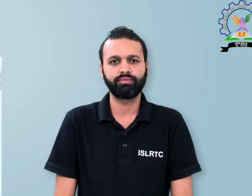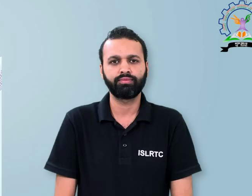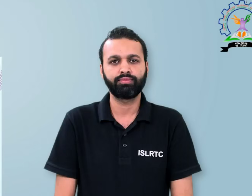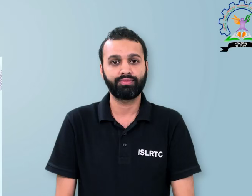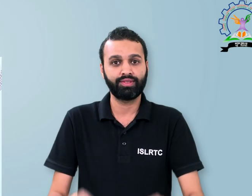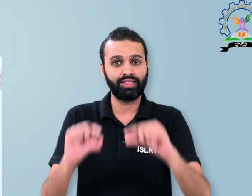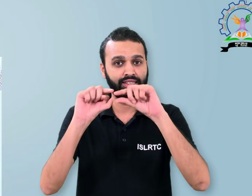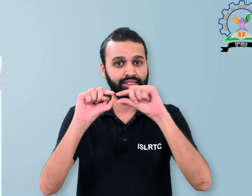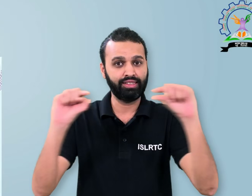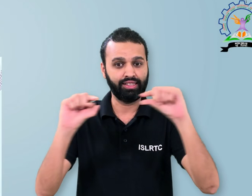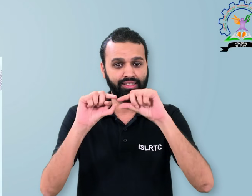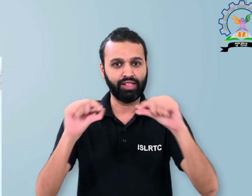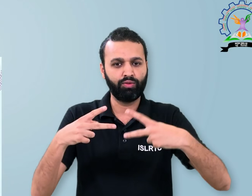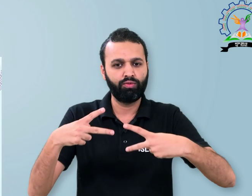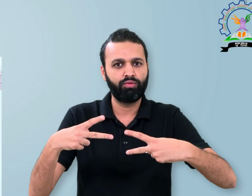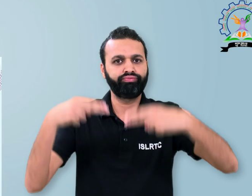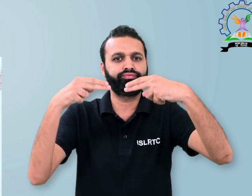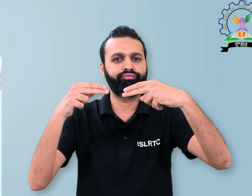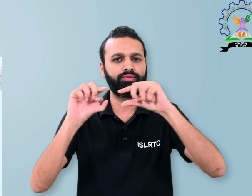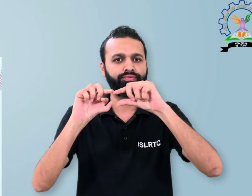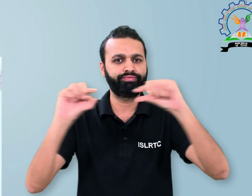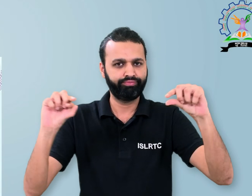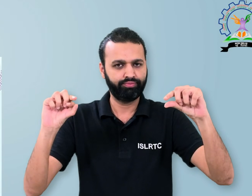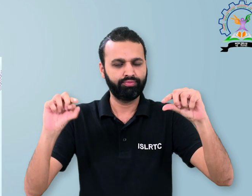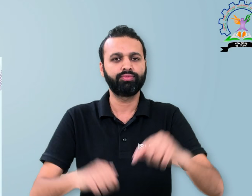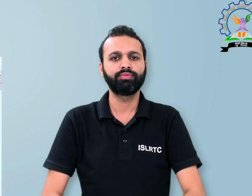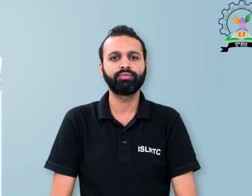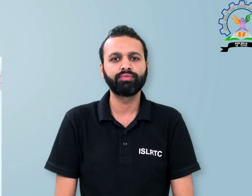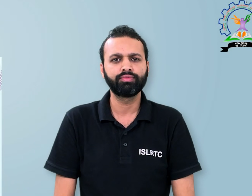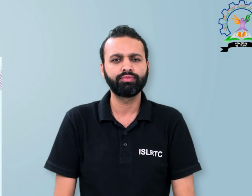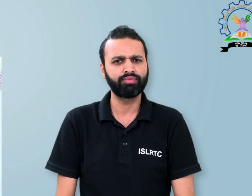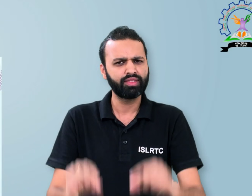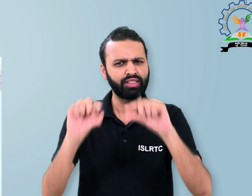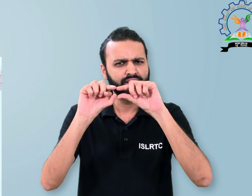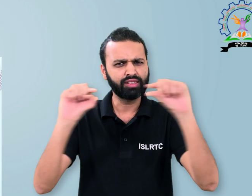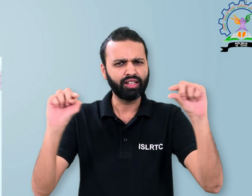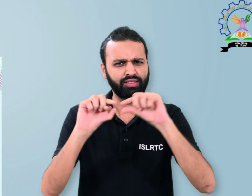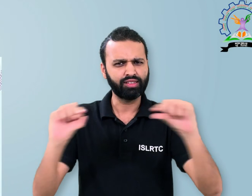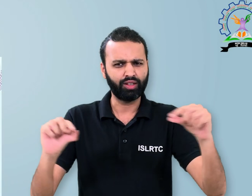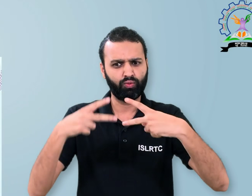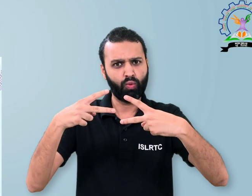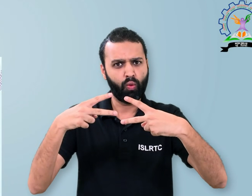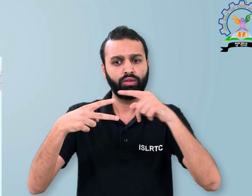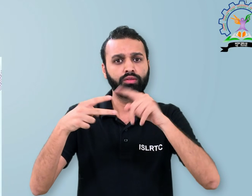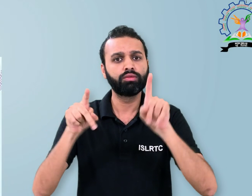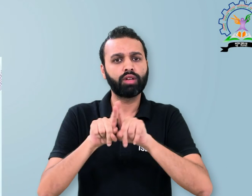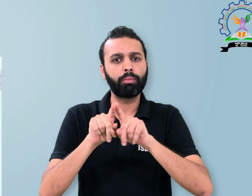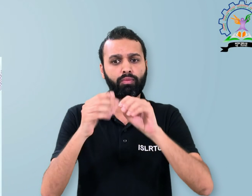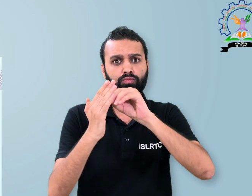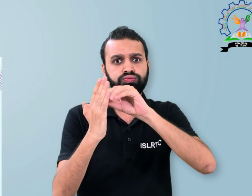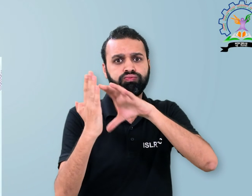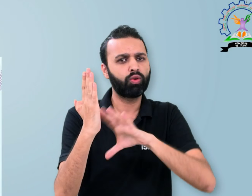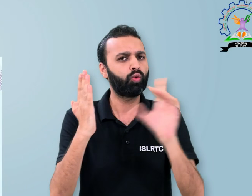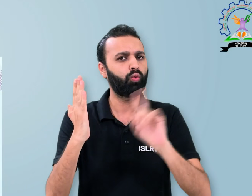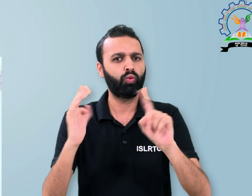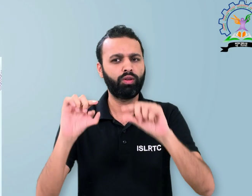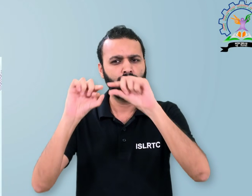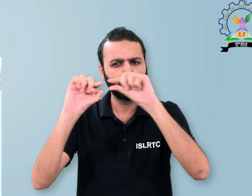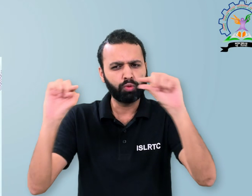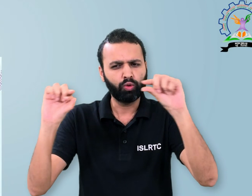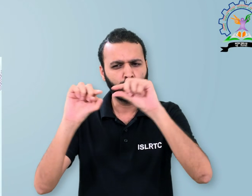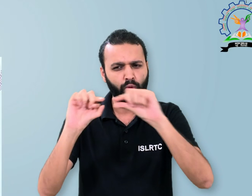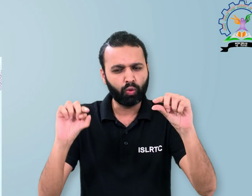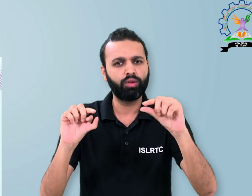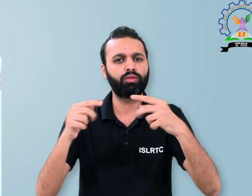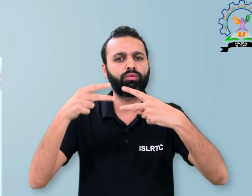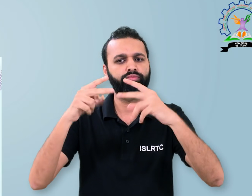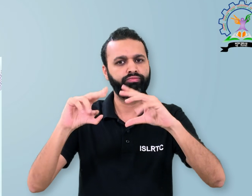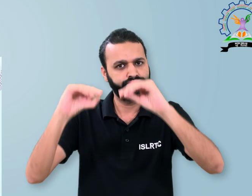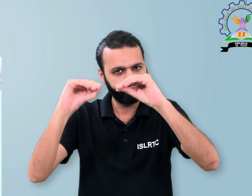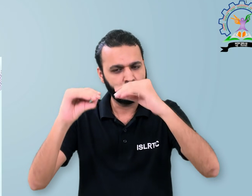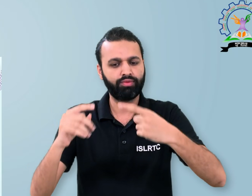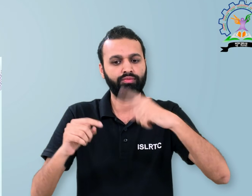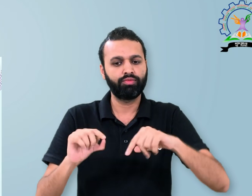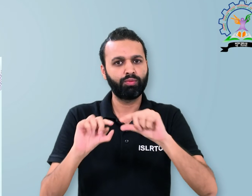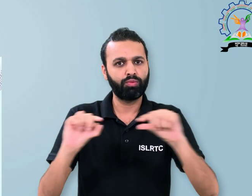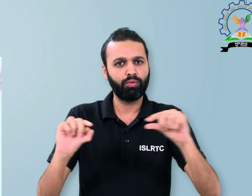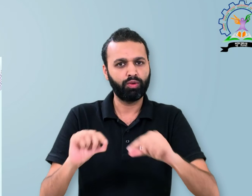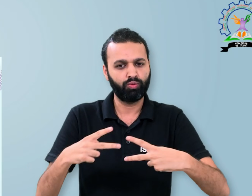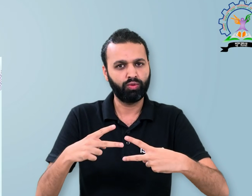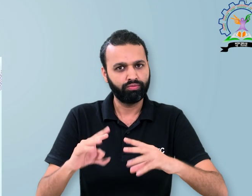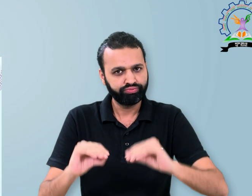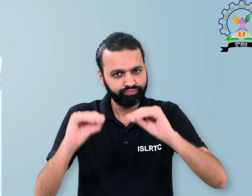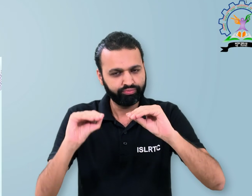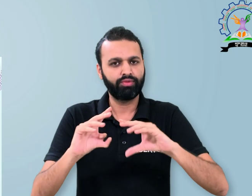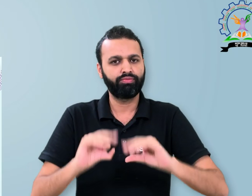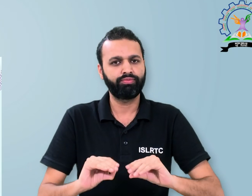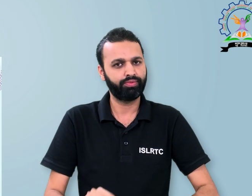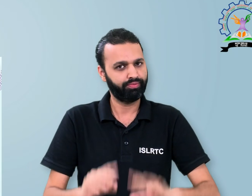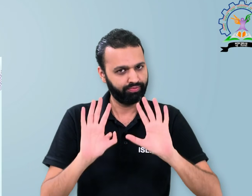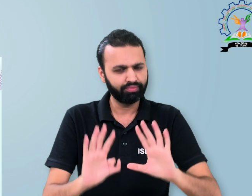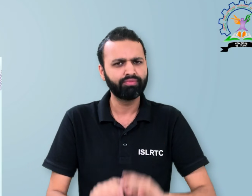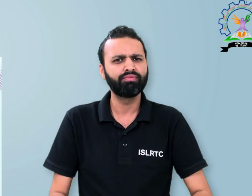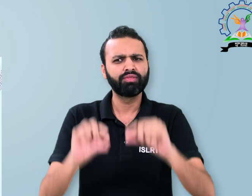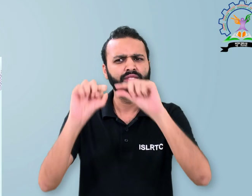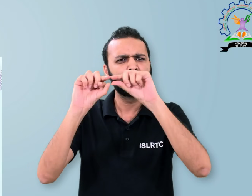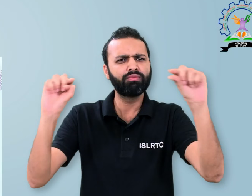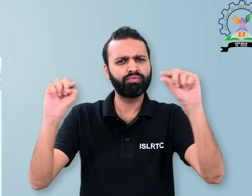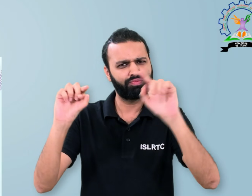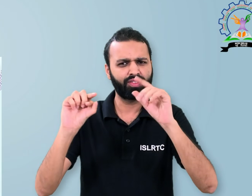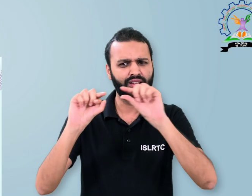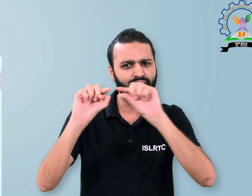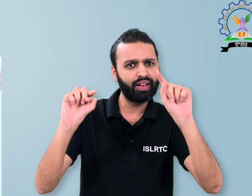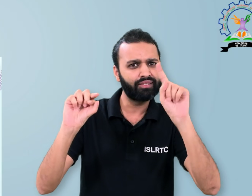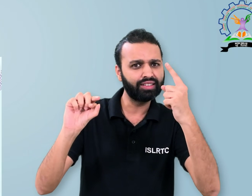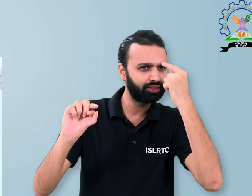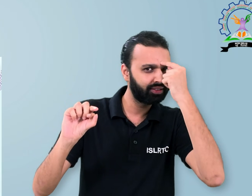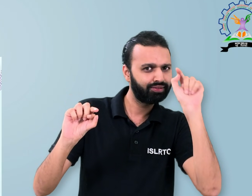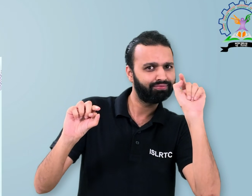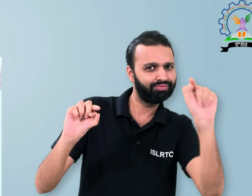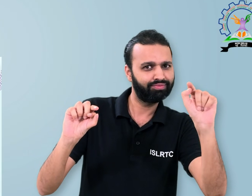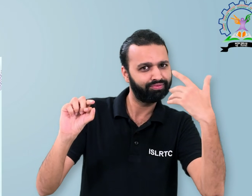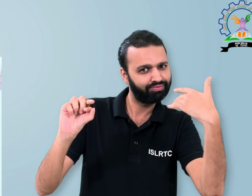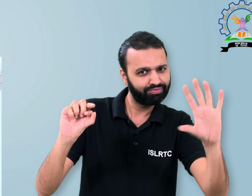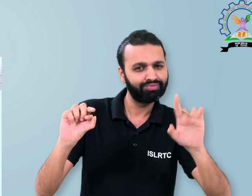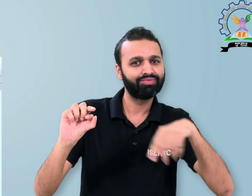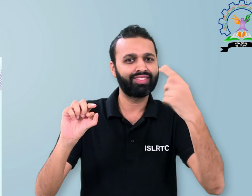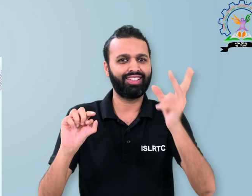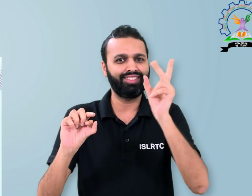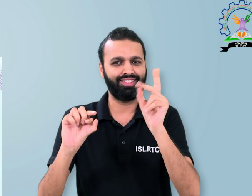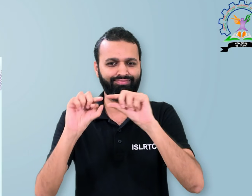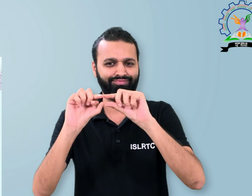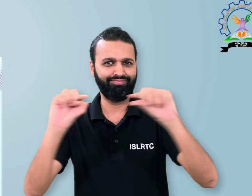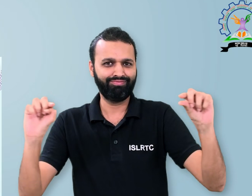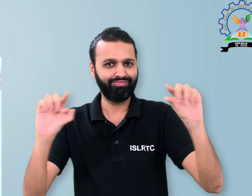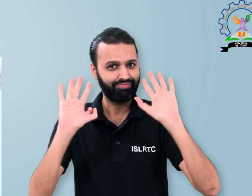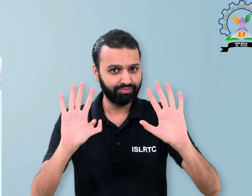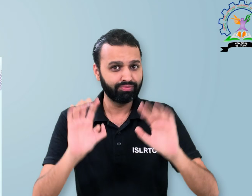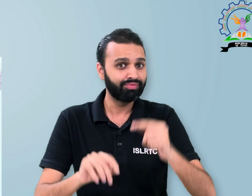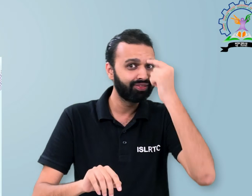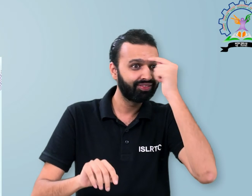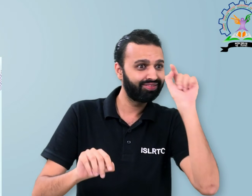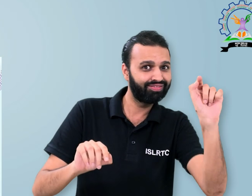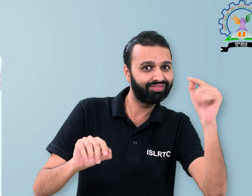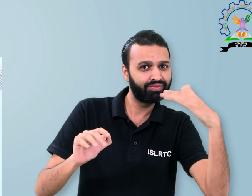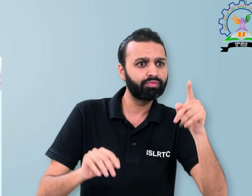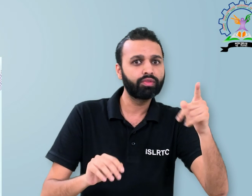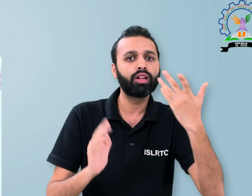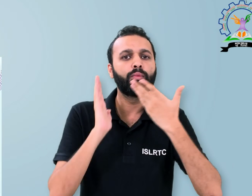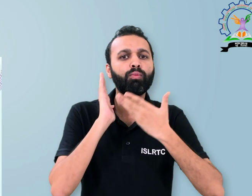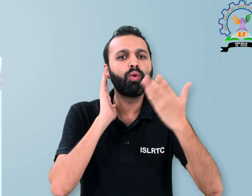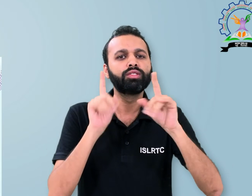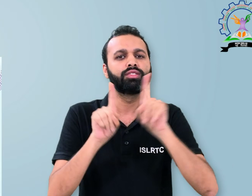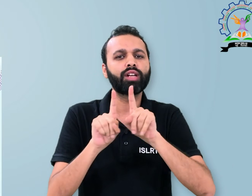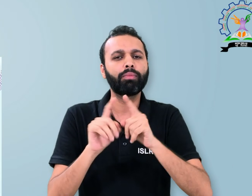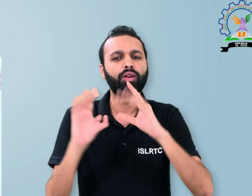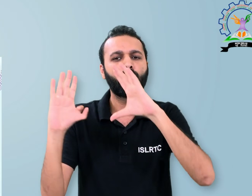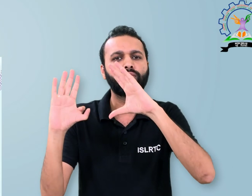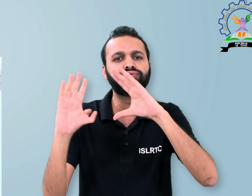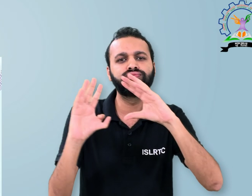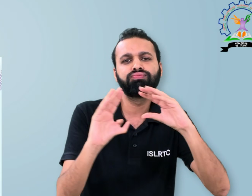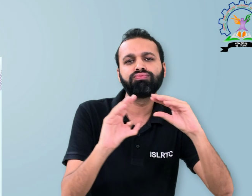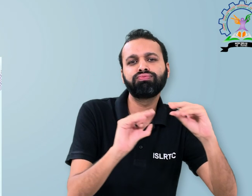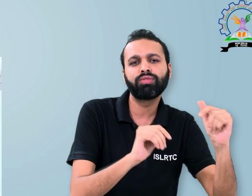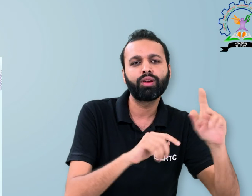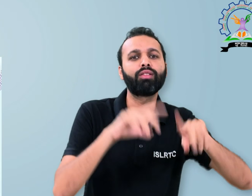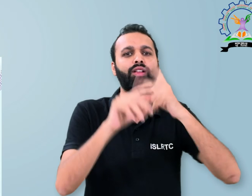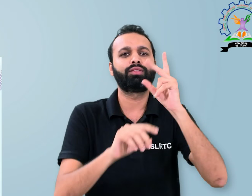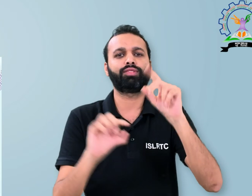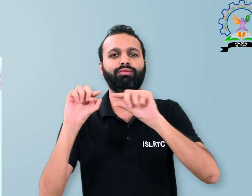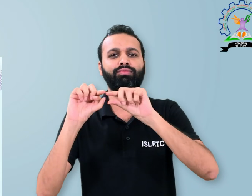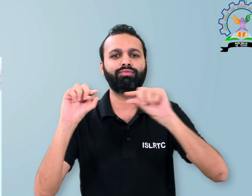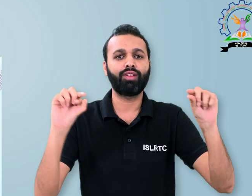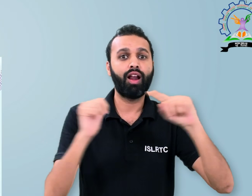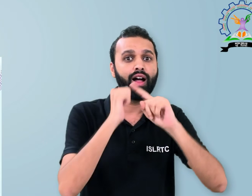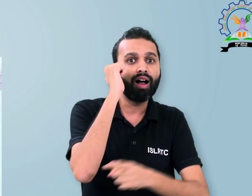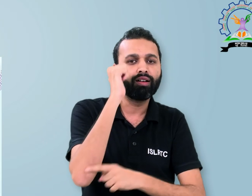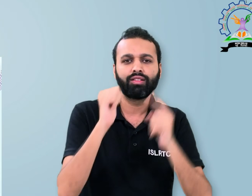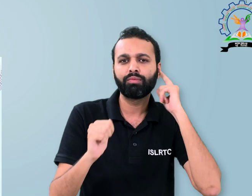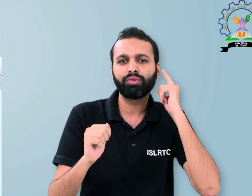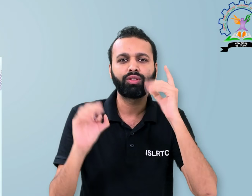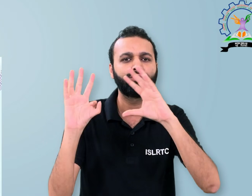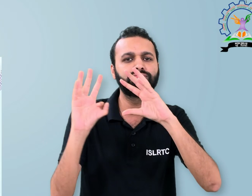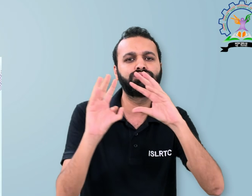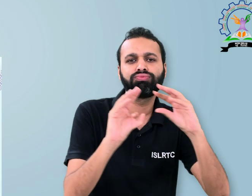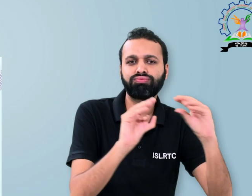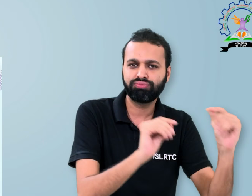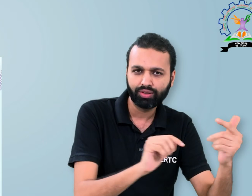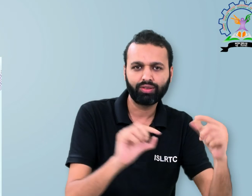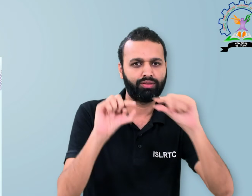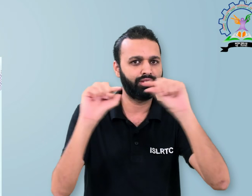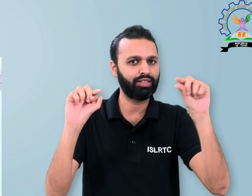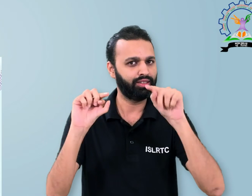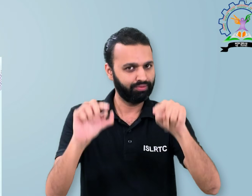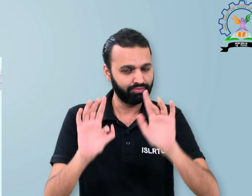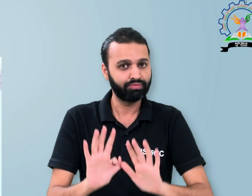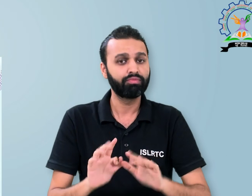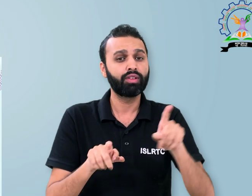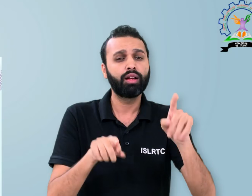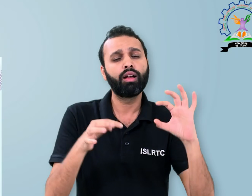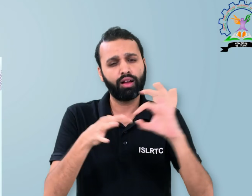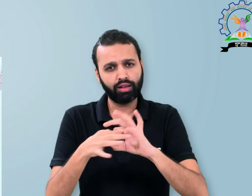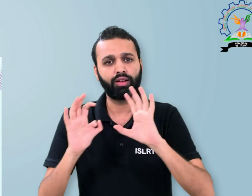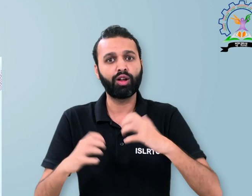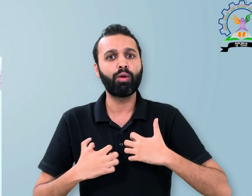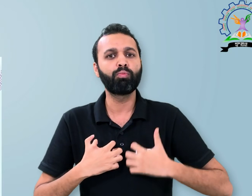Couplet A couplet is a pair of consecutive lines of poetry that typically rhyme and have the same meter.